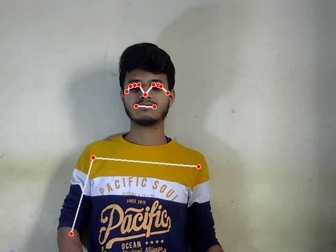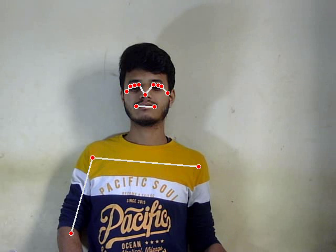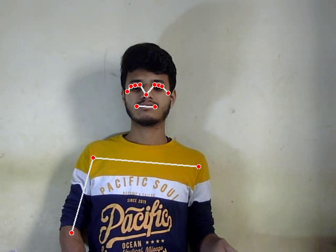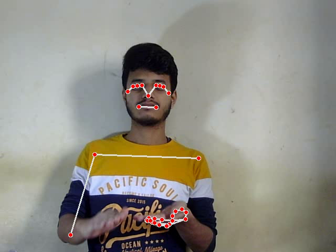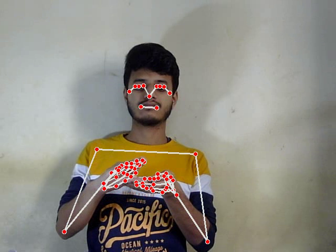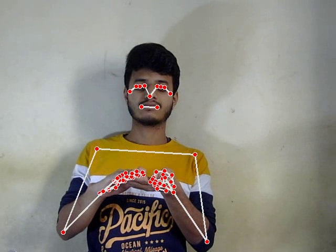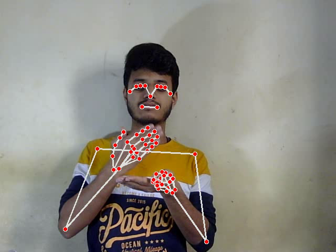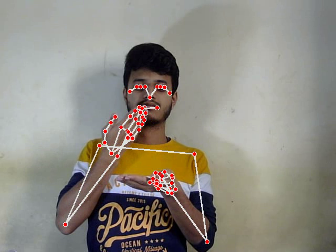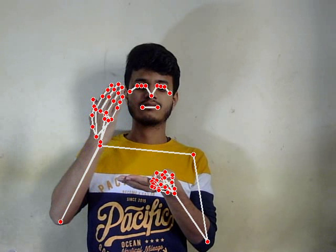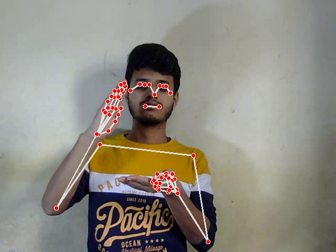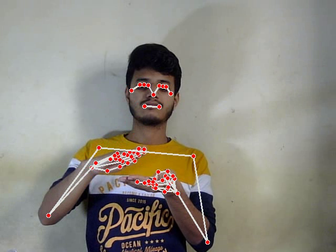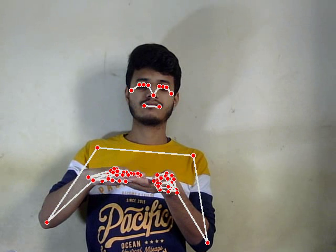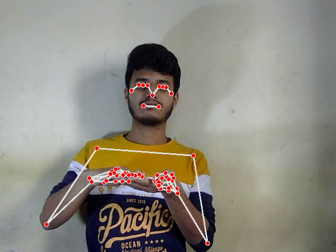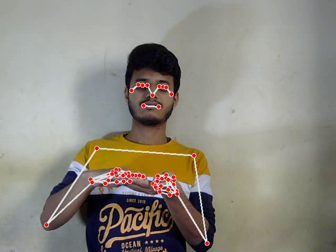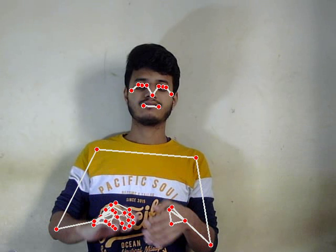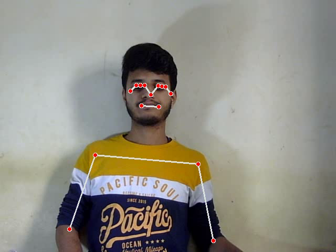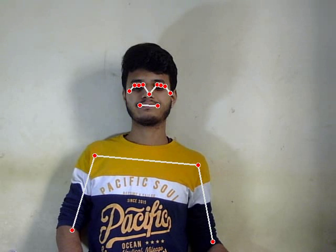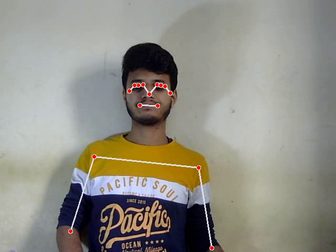bad